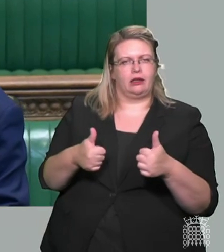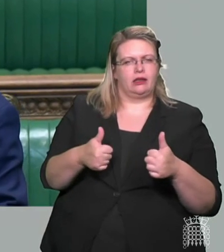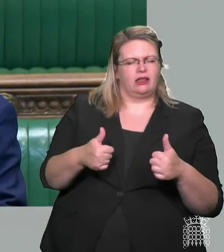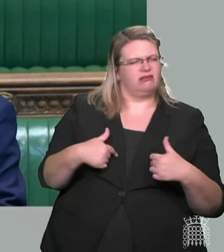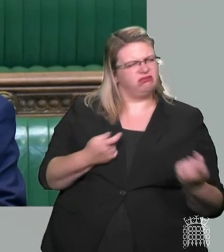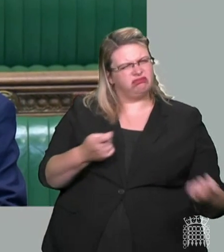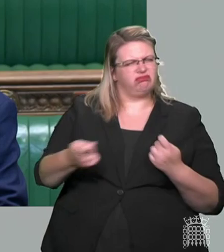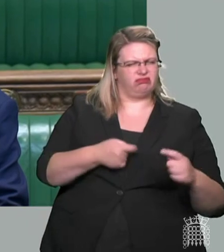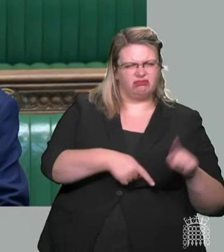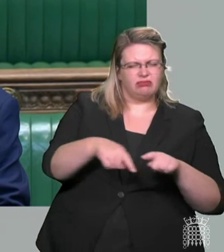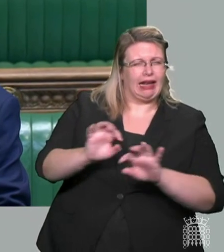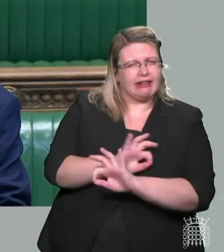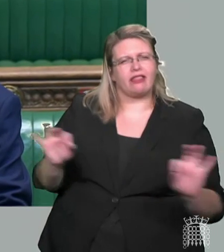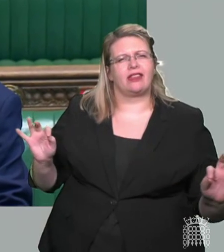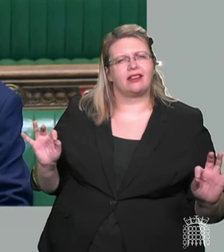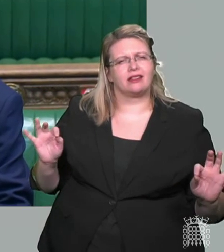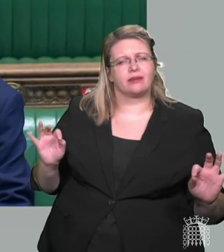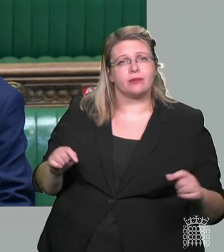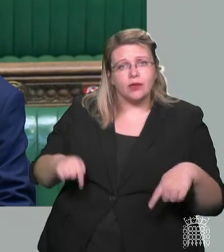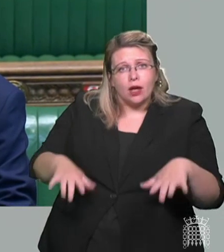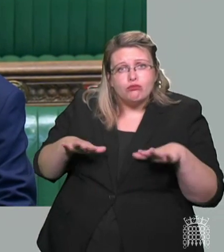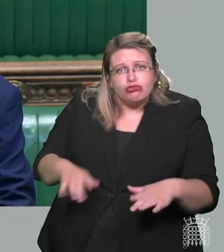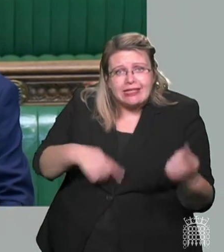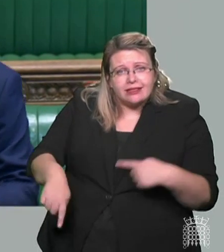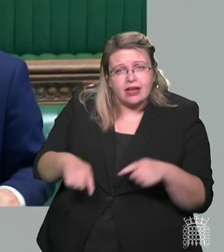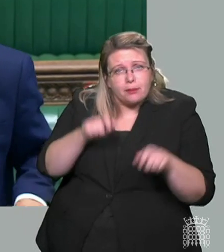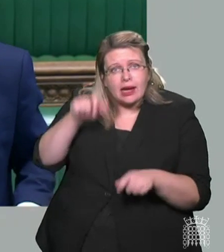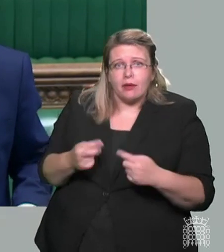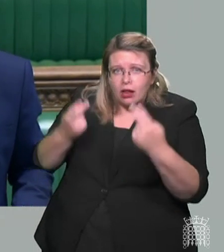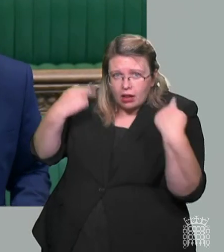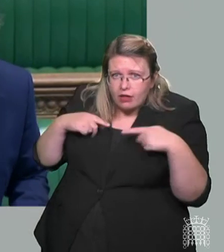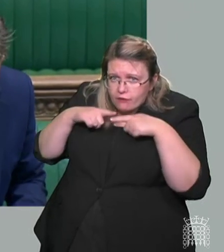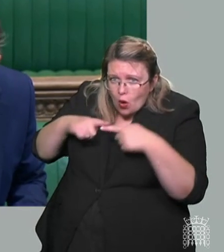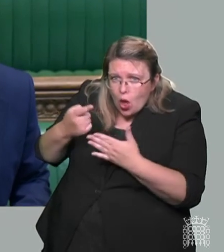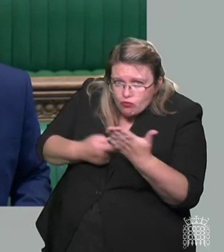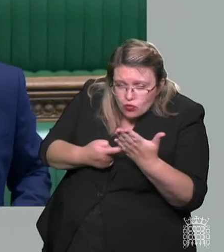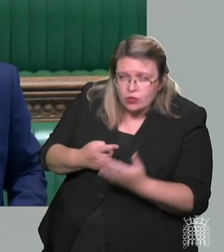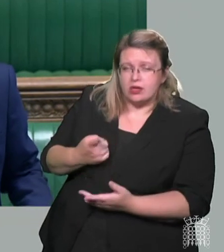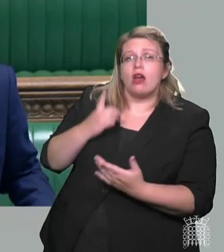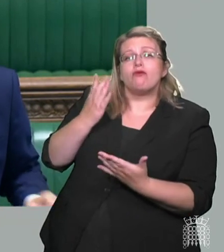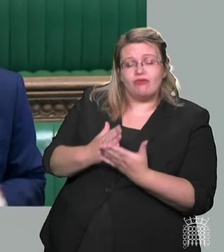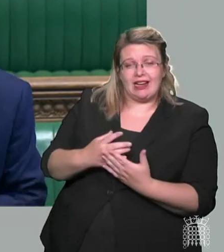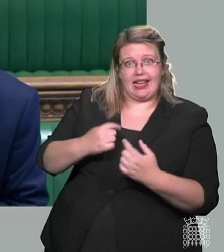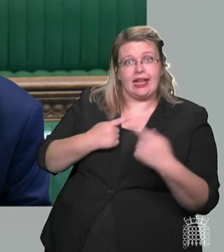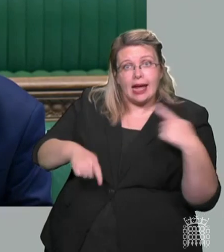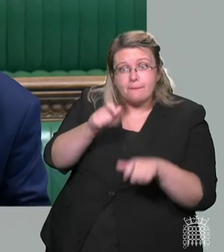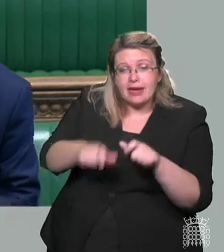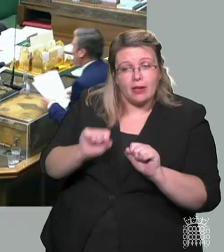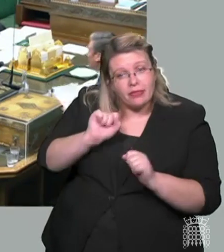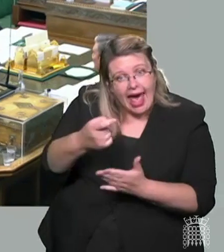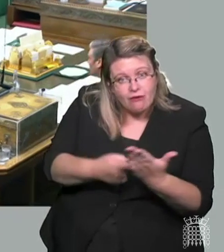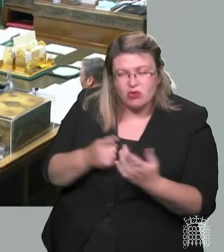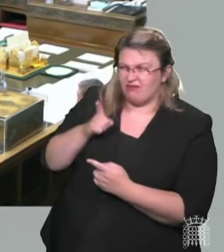Is it not the case that while the British people are doing everything asked of them, it is one rule for them and another rule for everybody else?